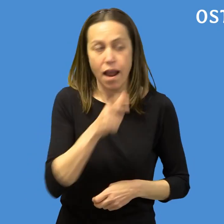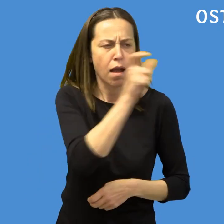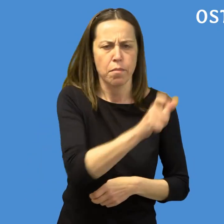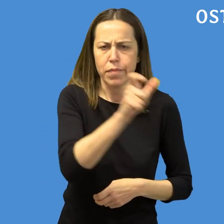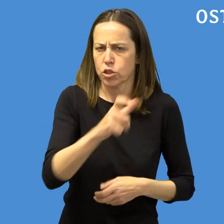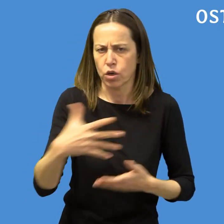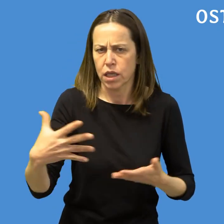persona